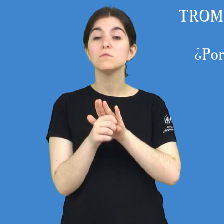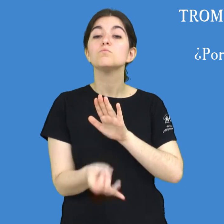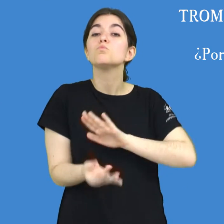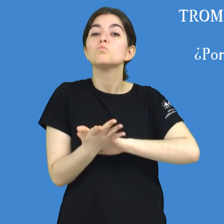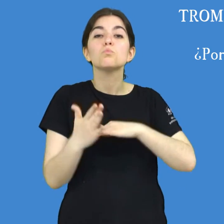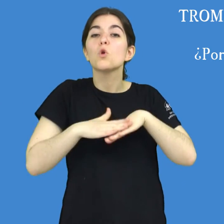crear